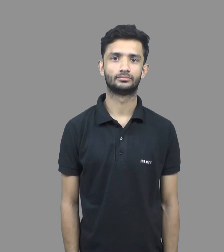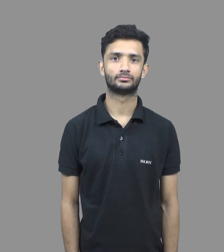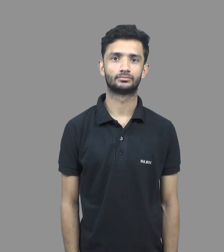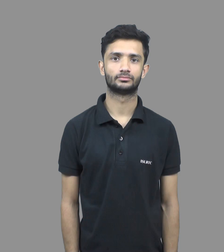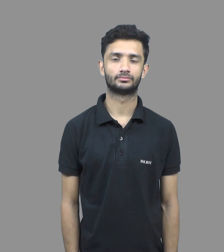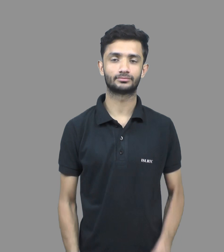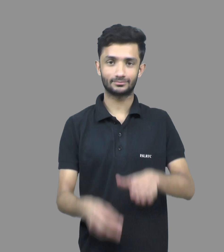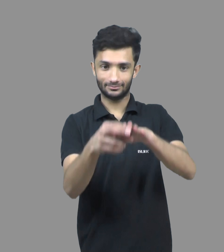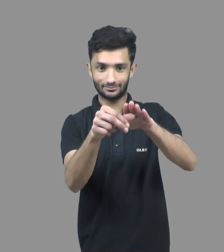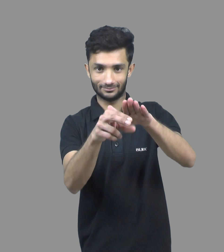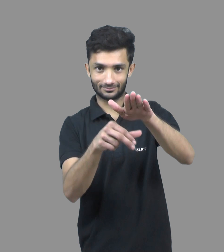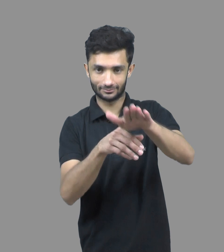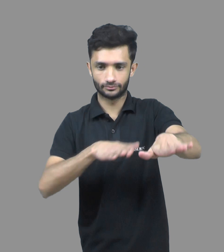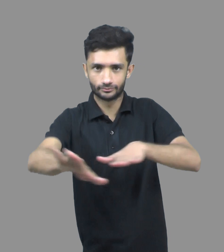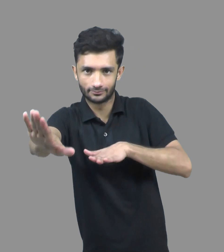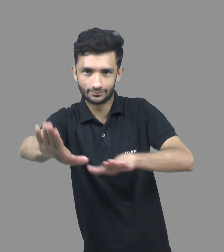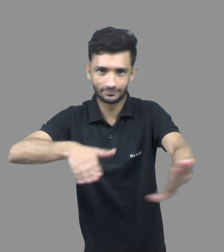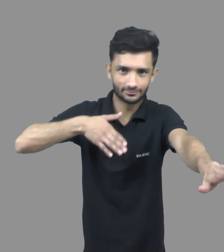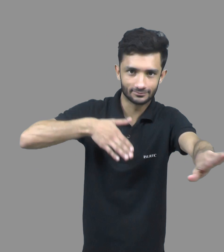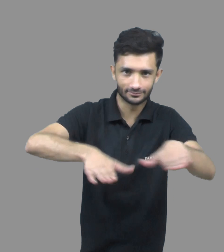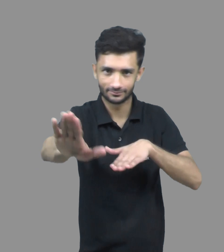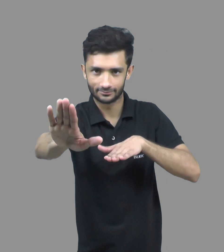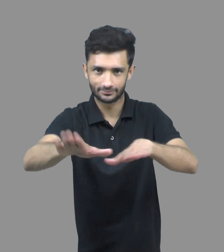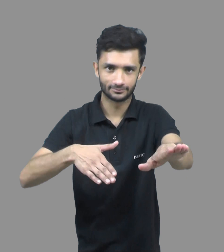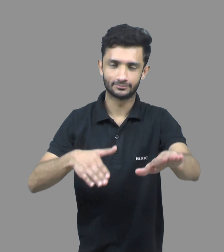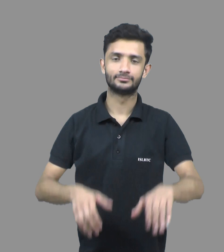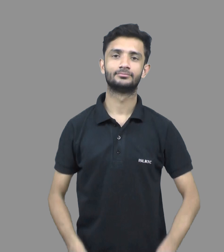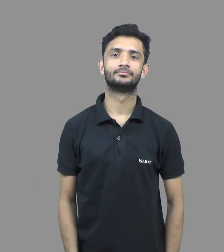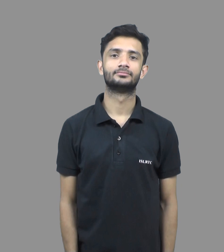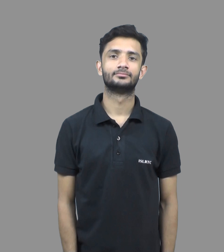Skating